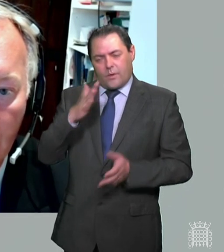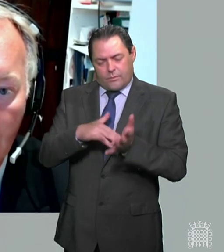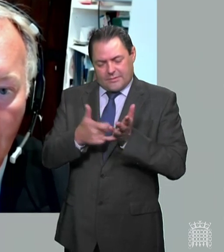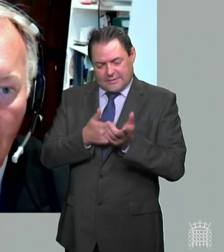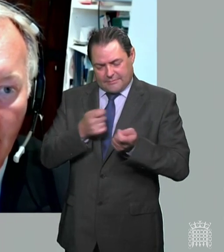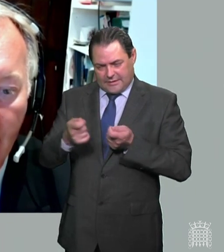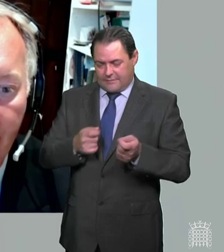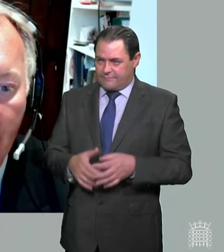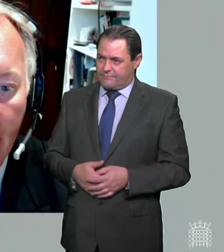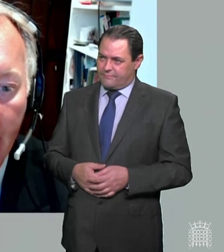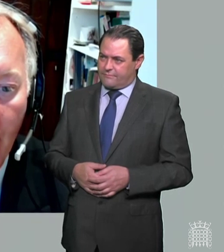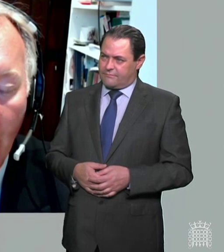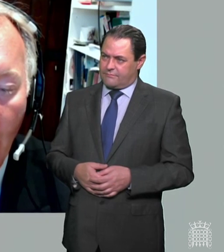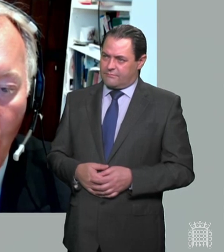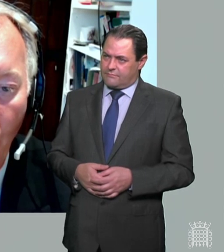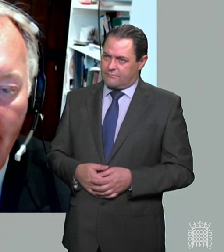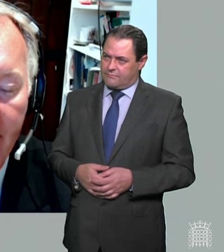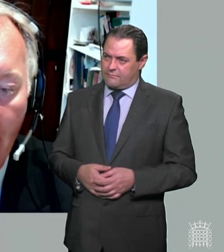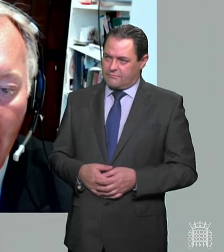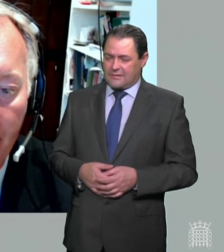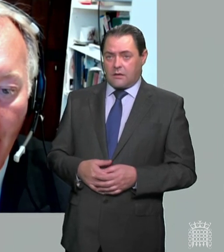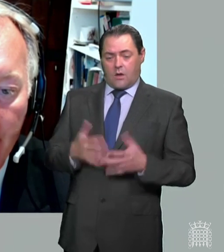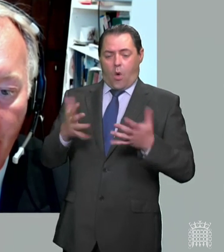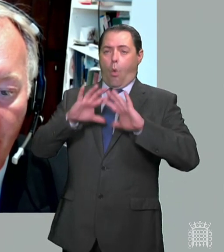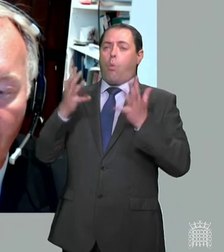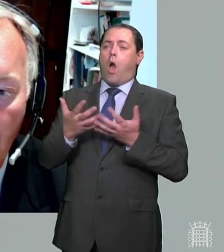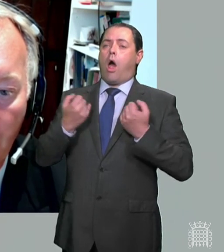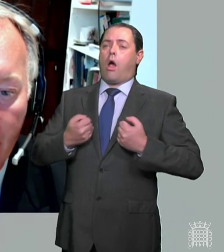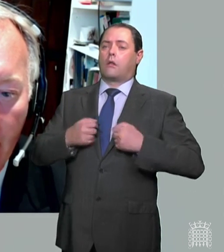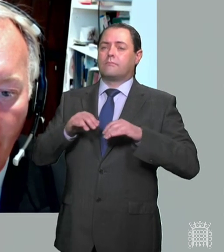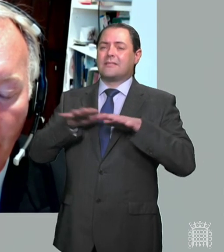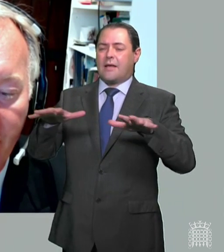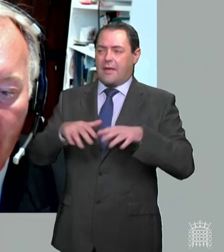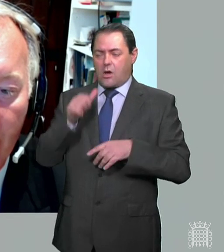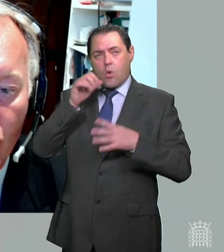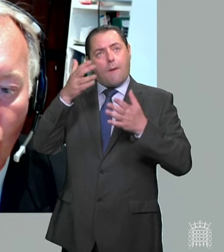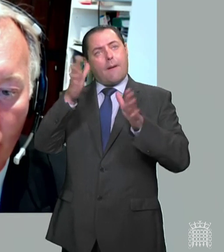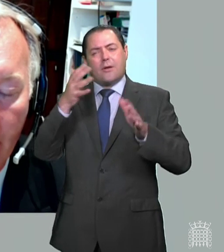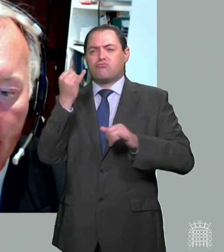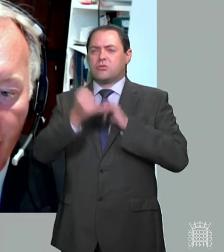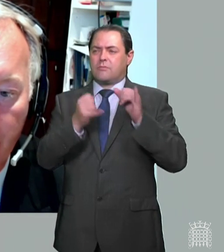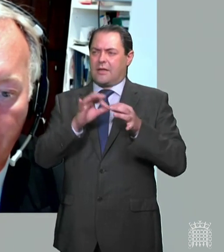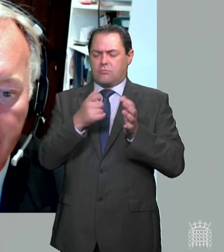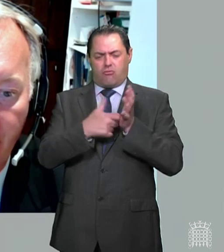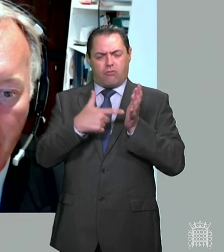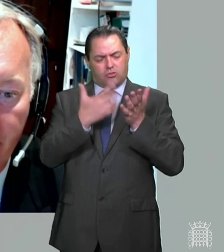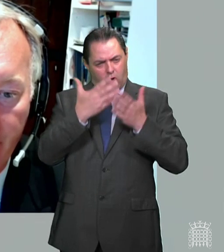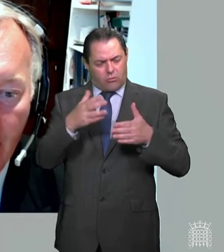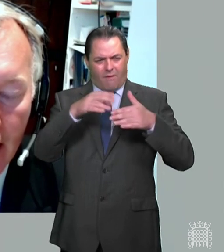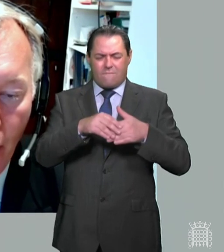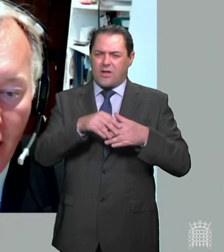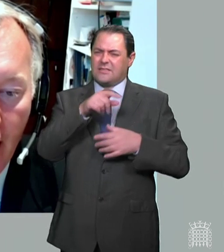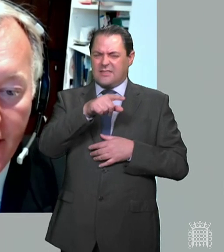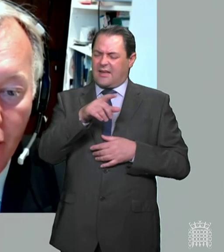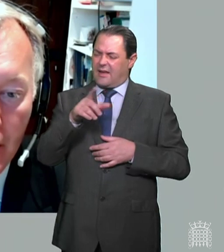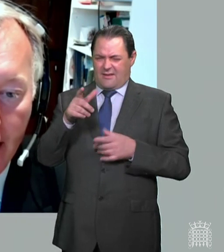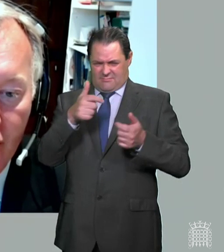Given the global pandemic, public criticism of my right honourable Friend’s extraordinary leadership should be dismissed.